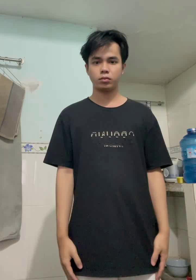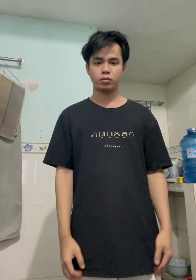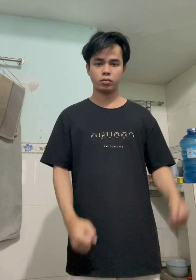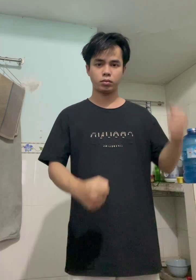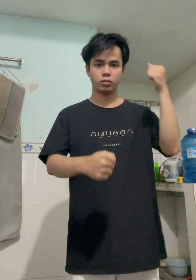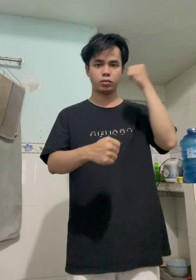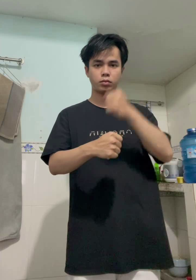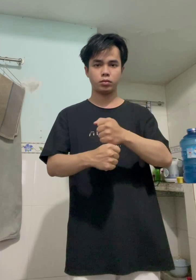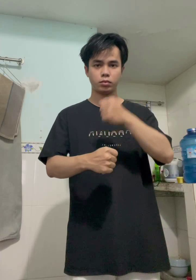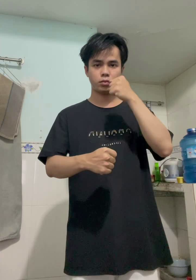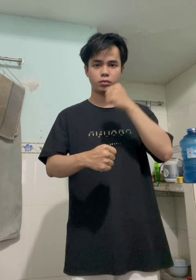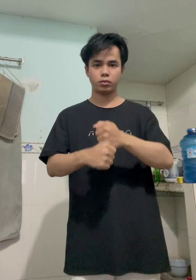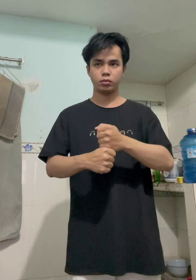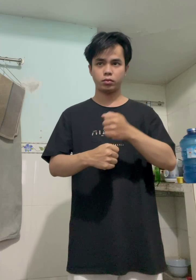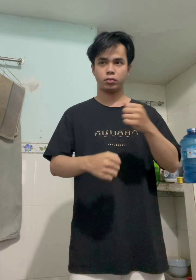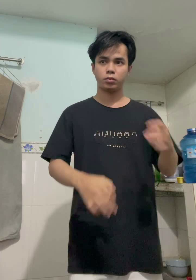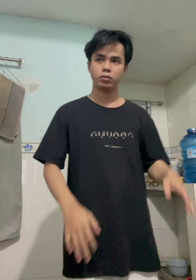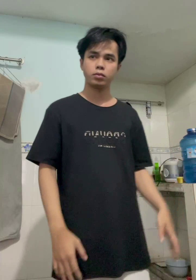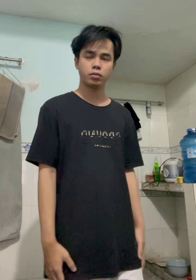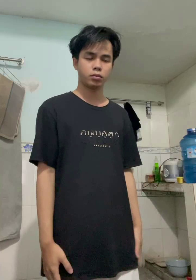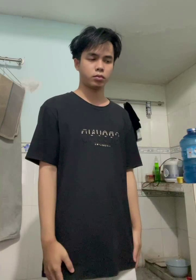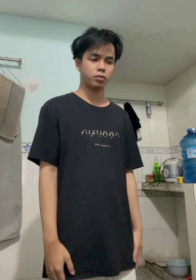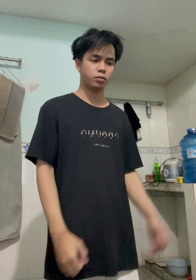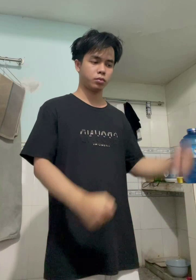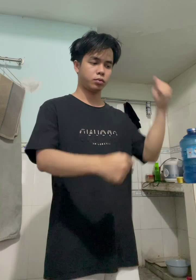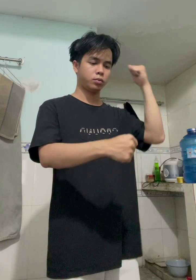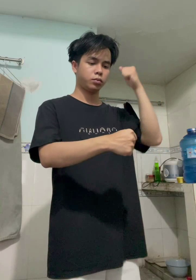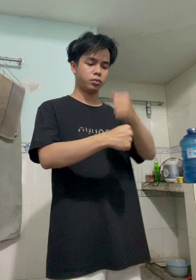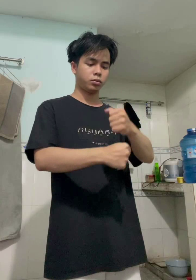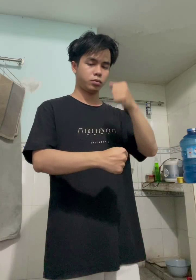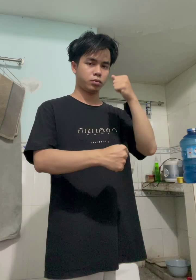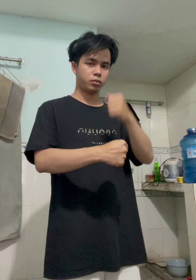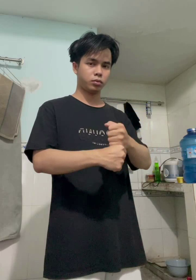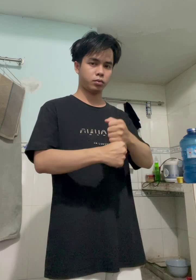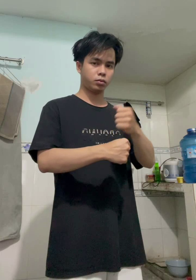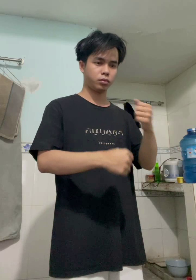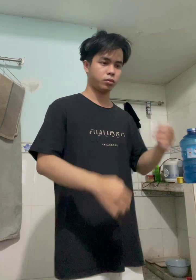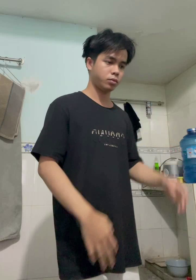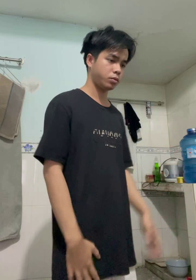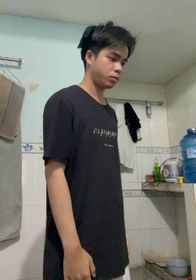cong viec